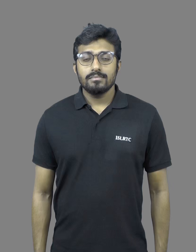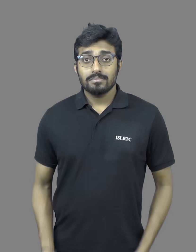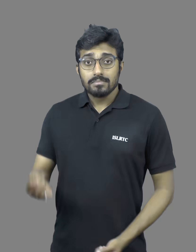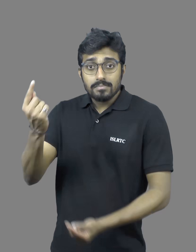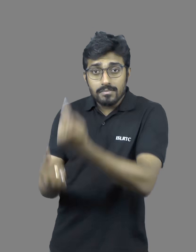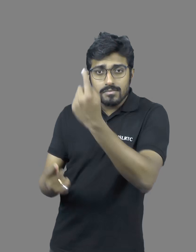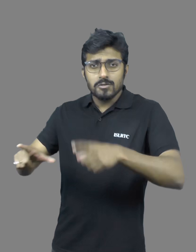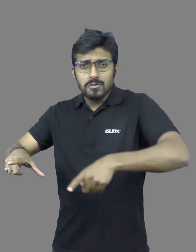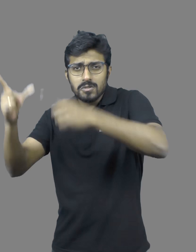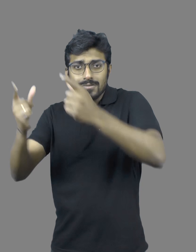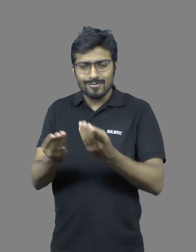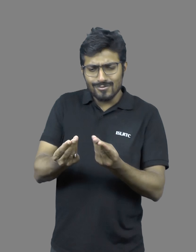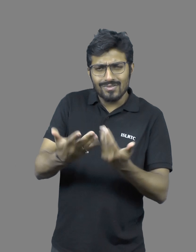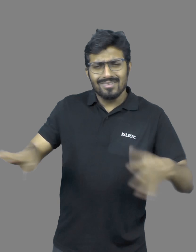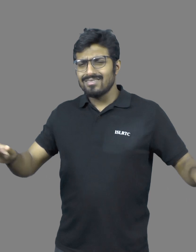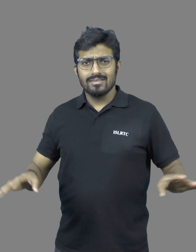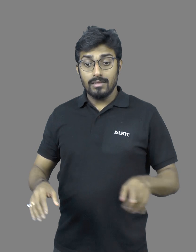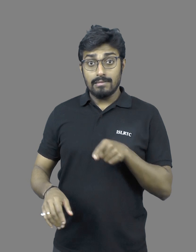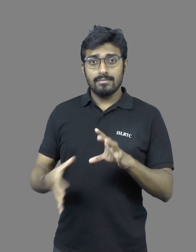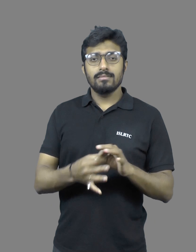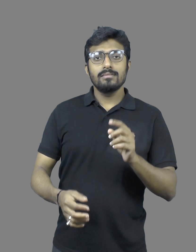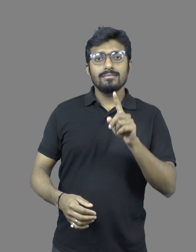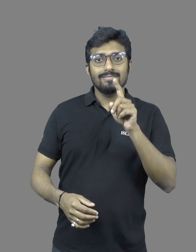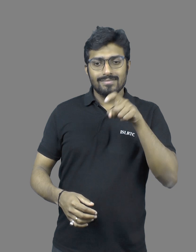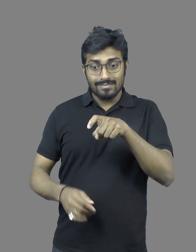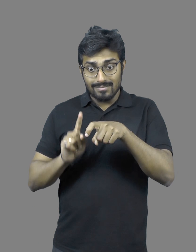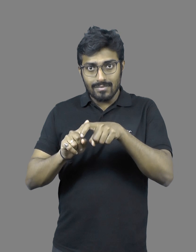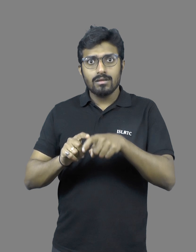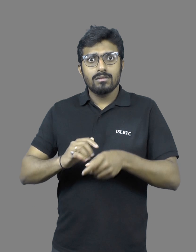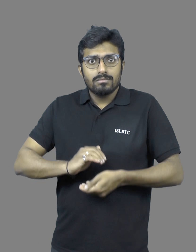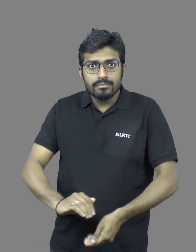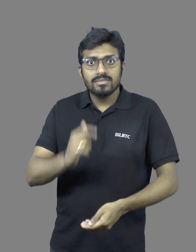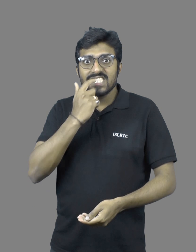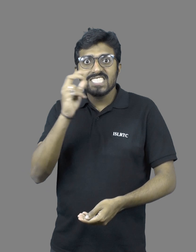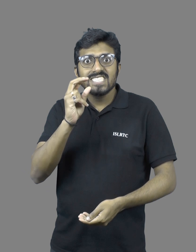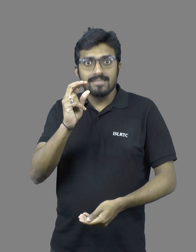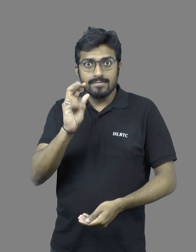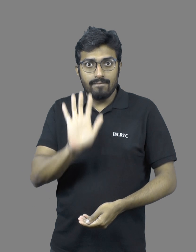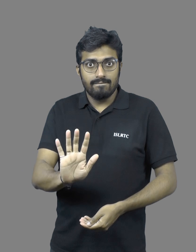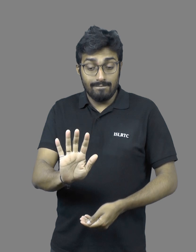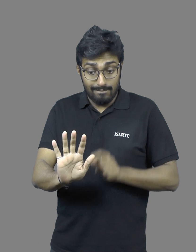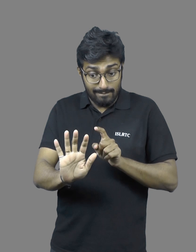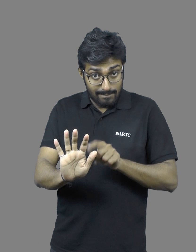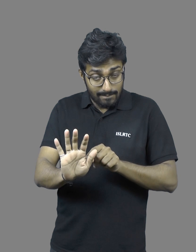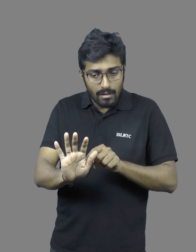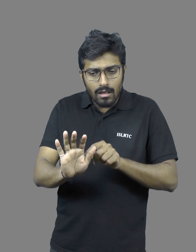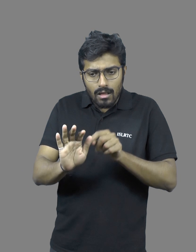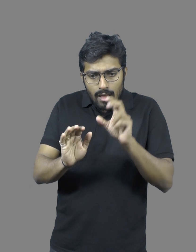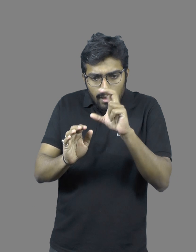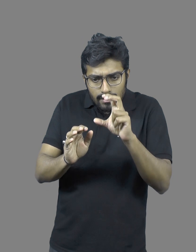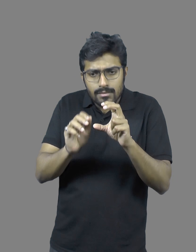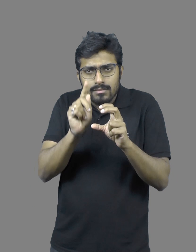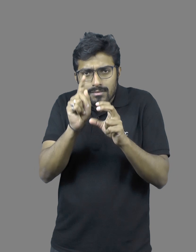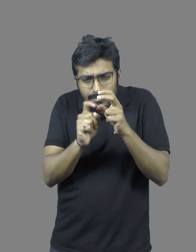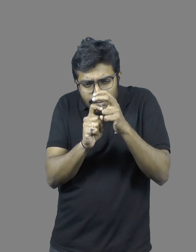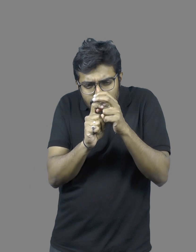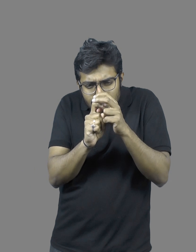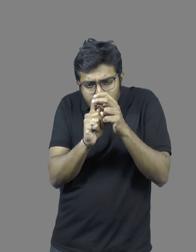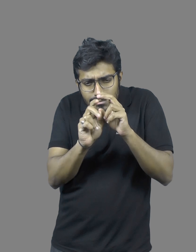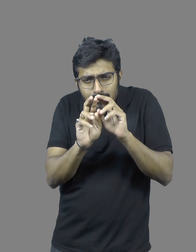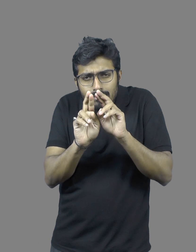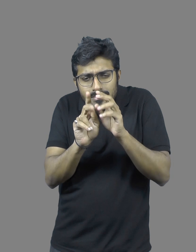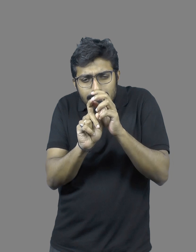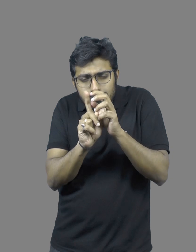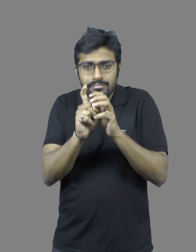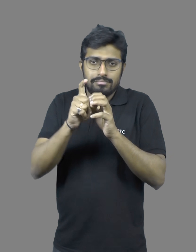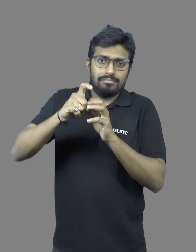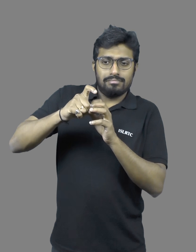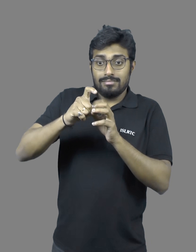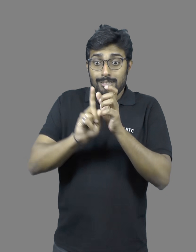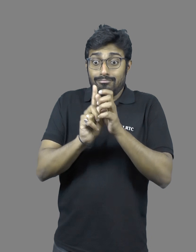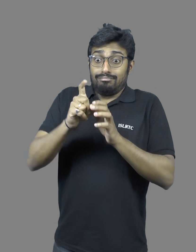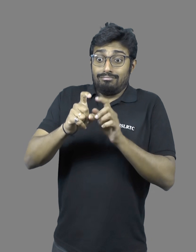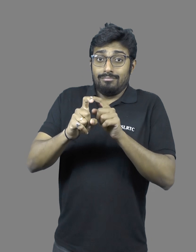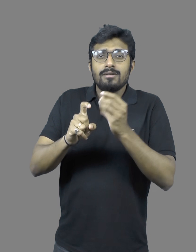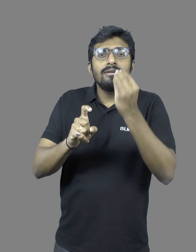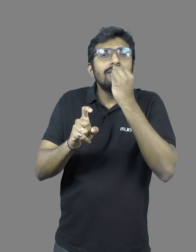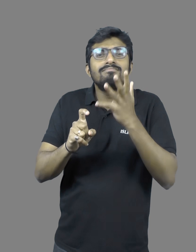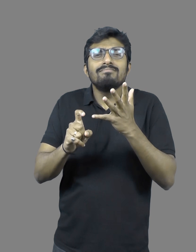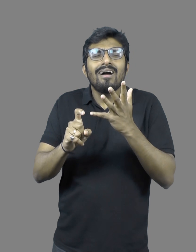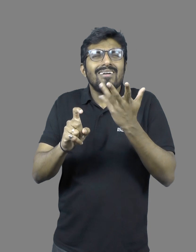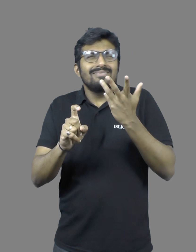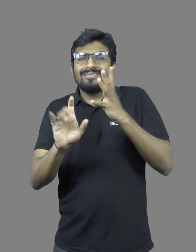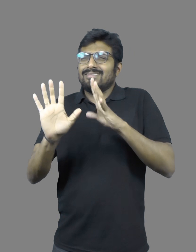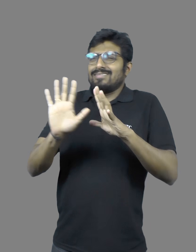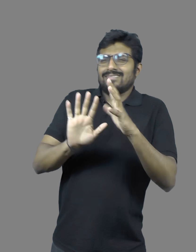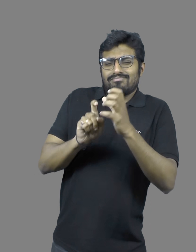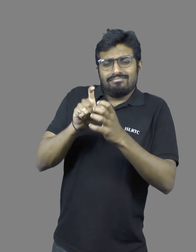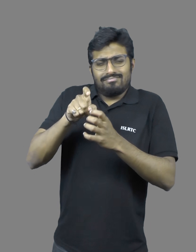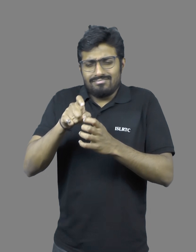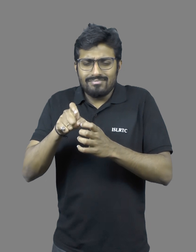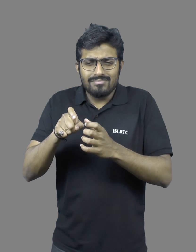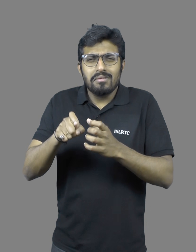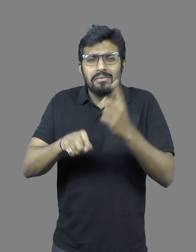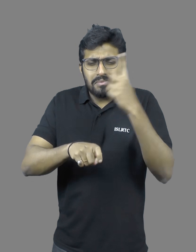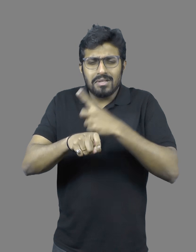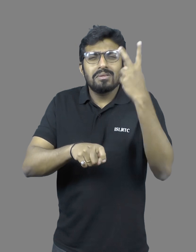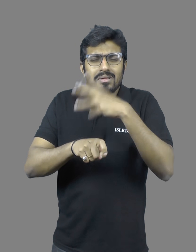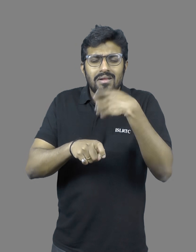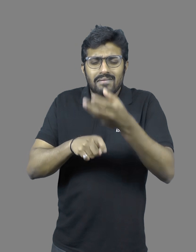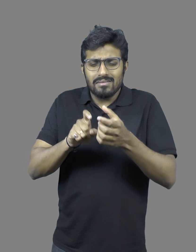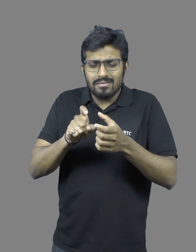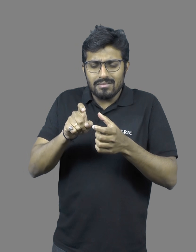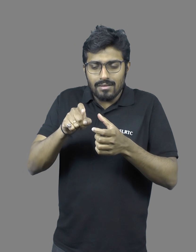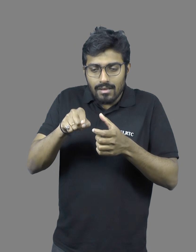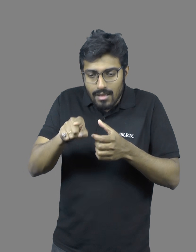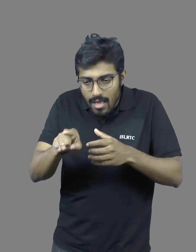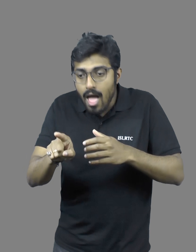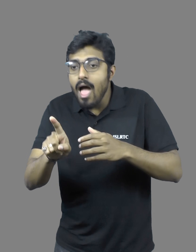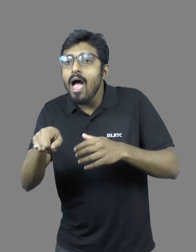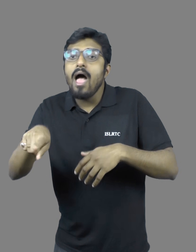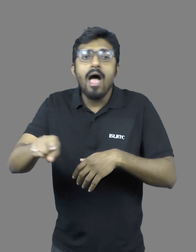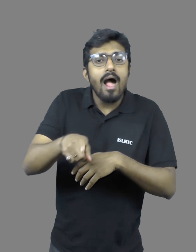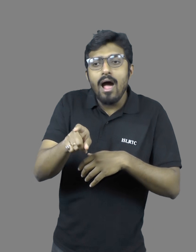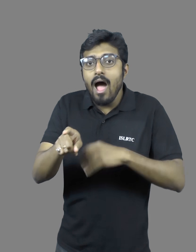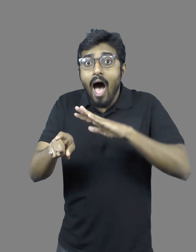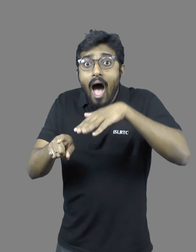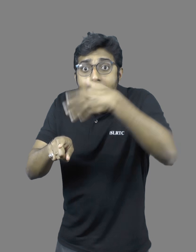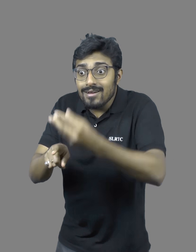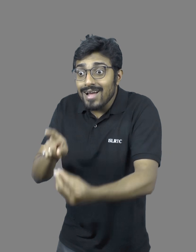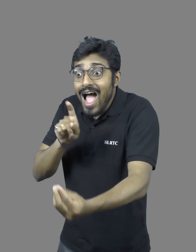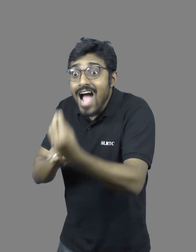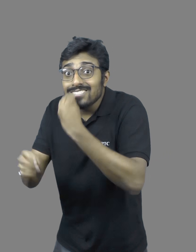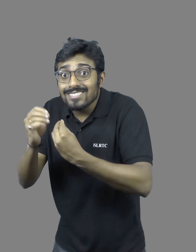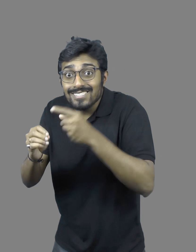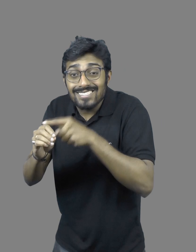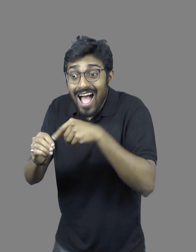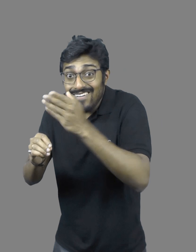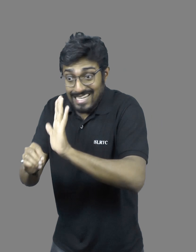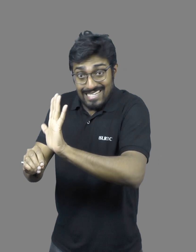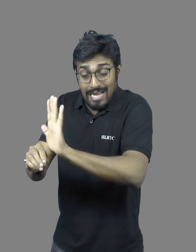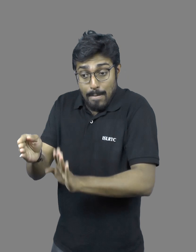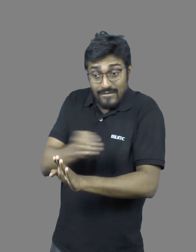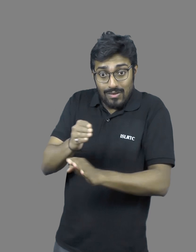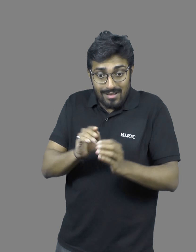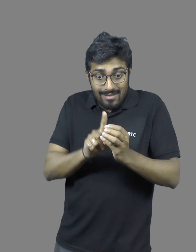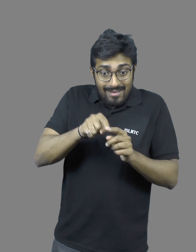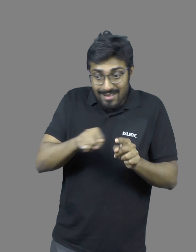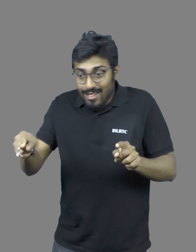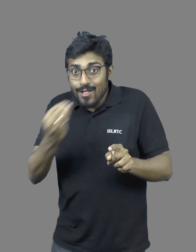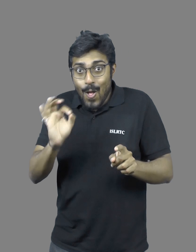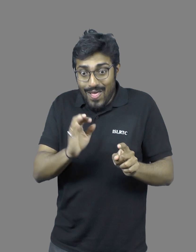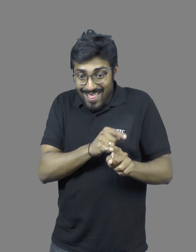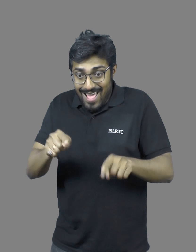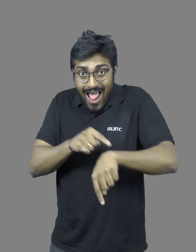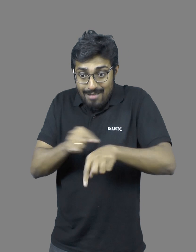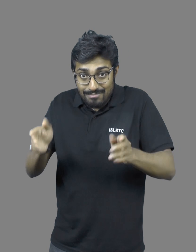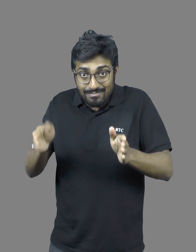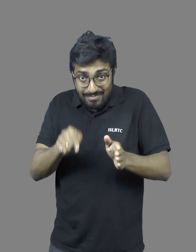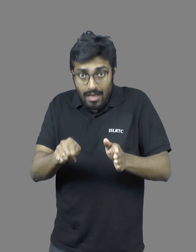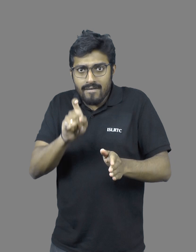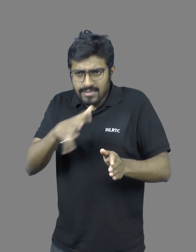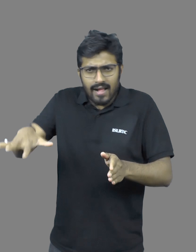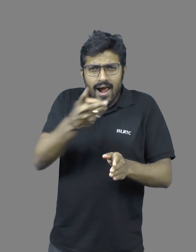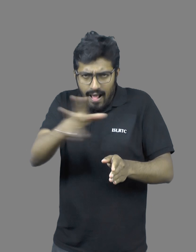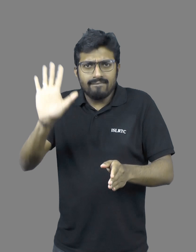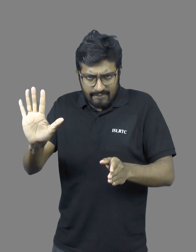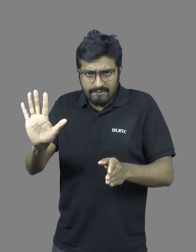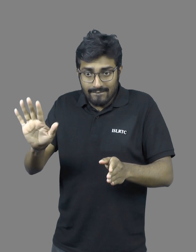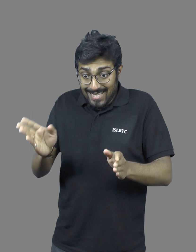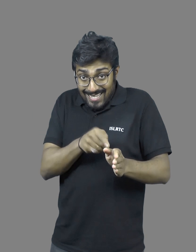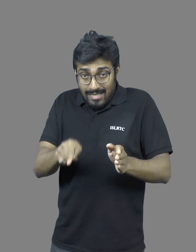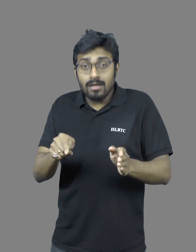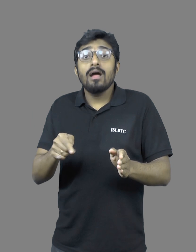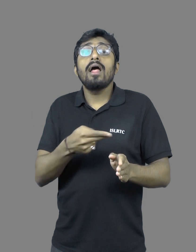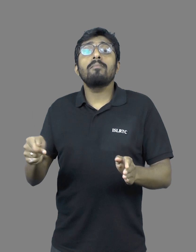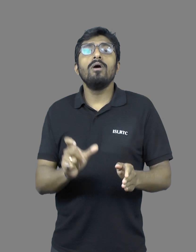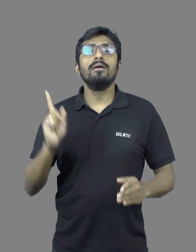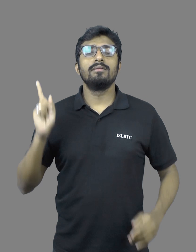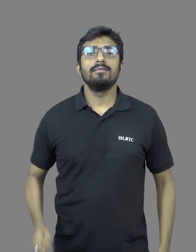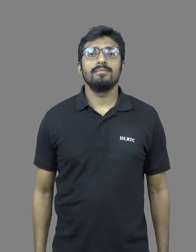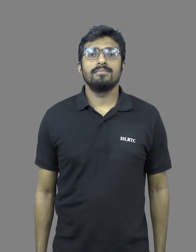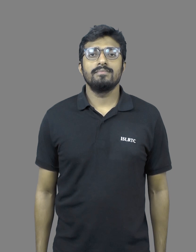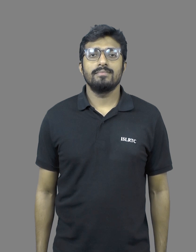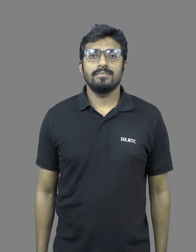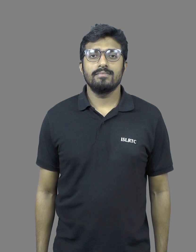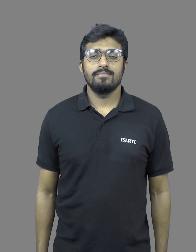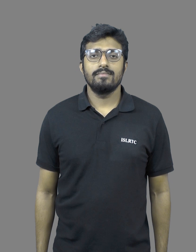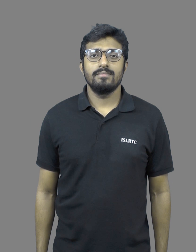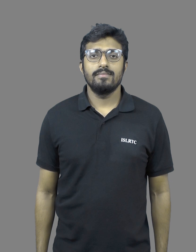Pupa